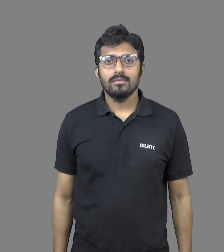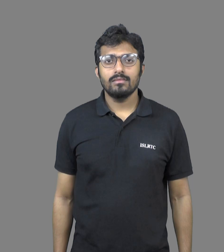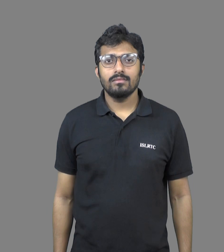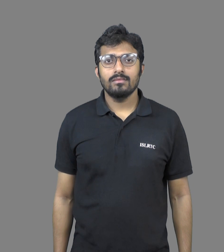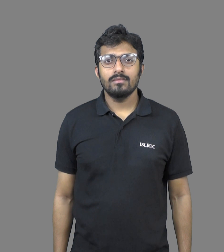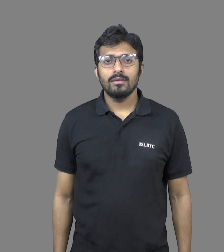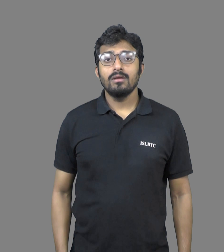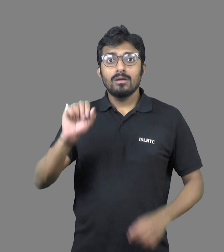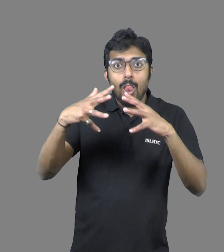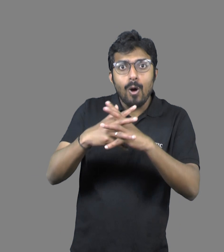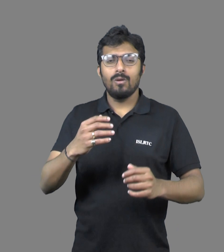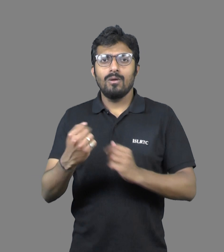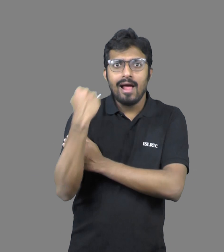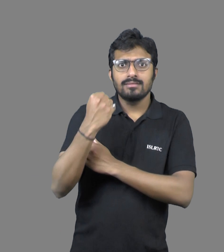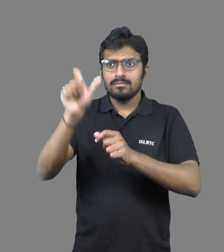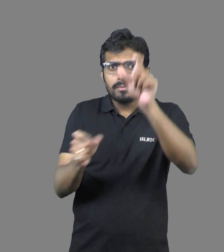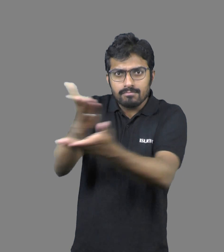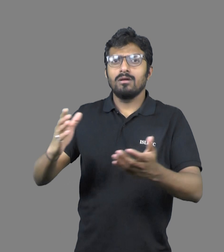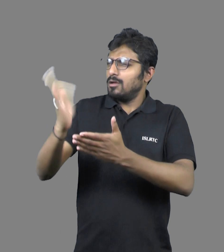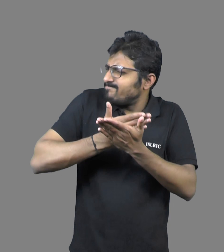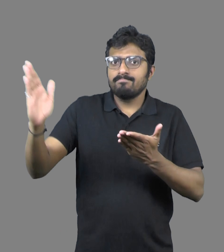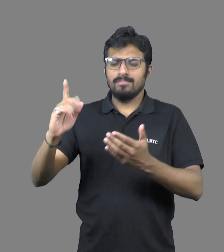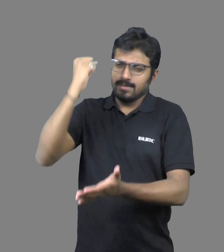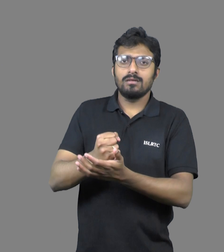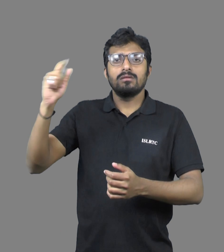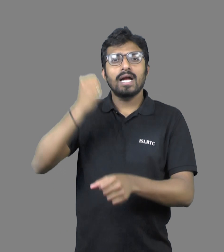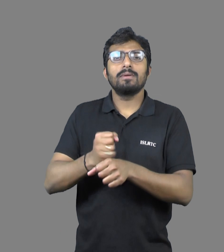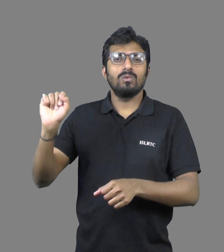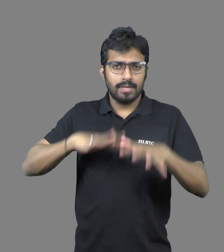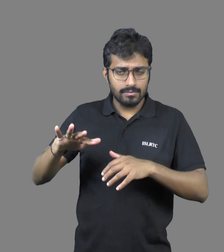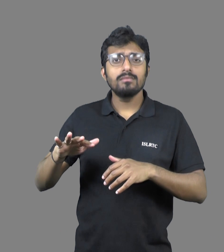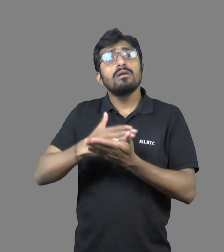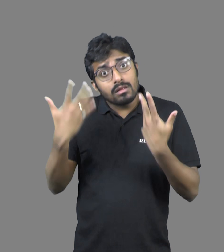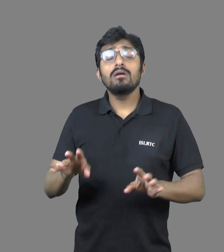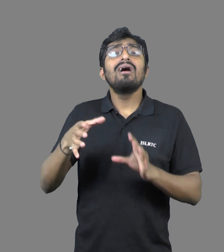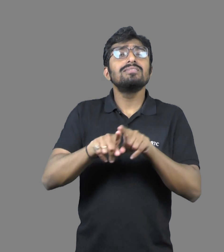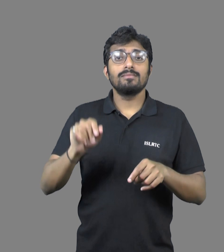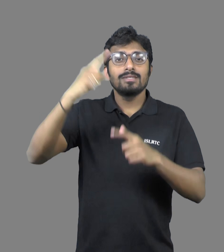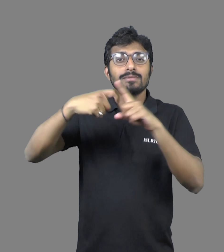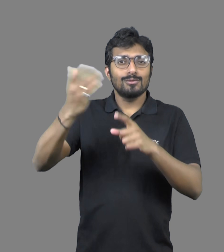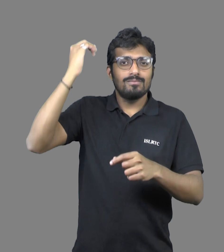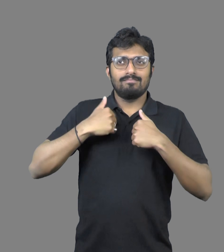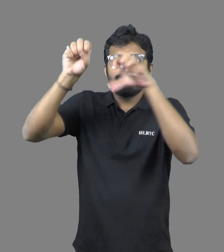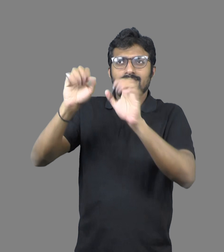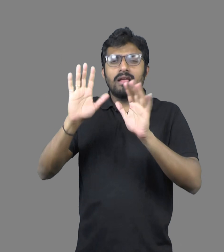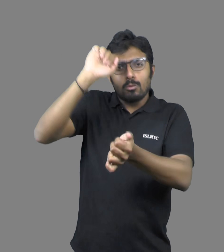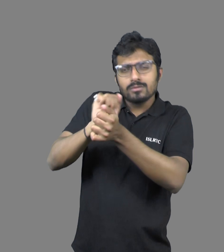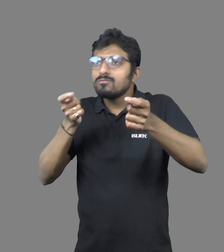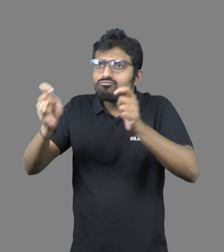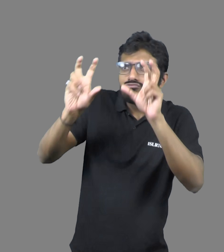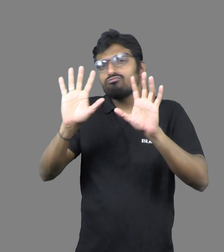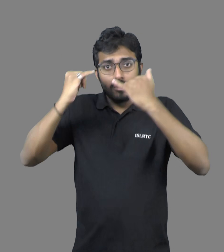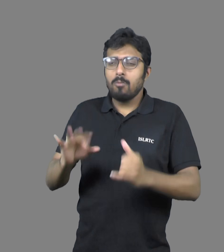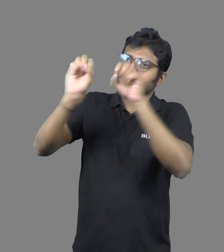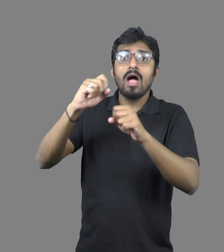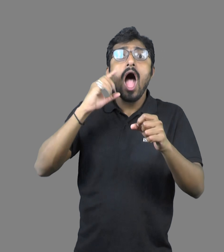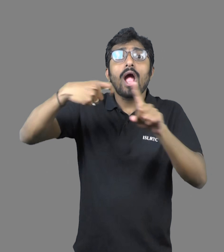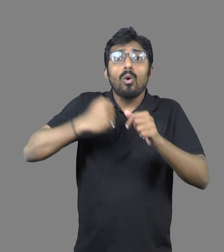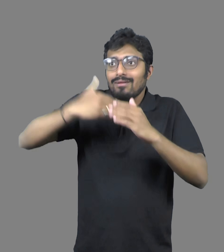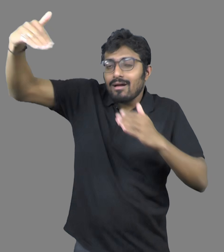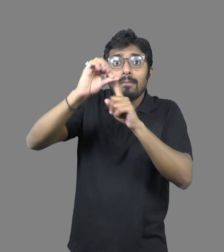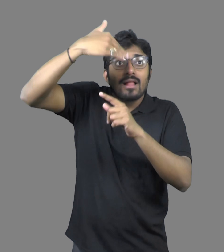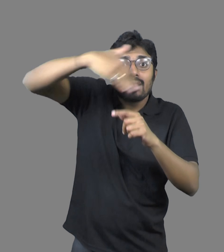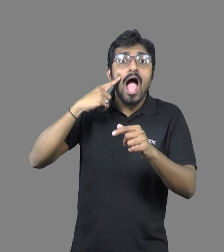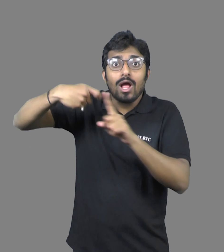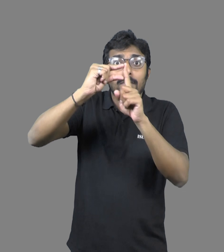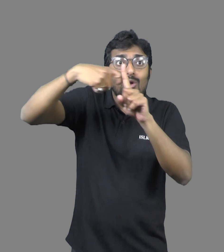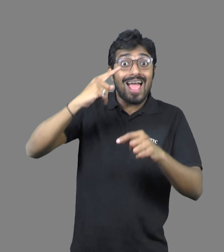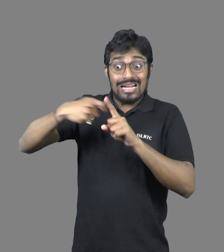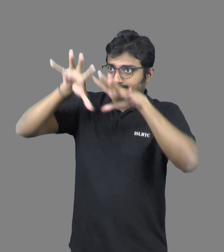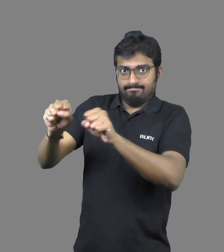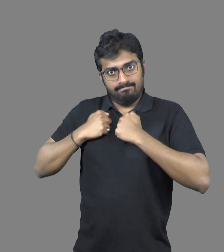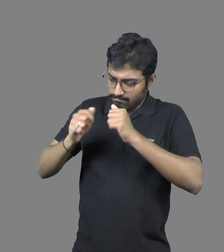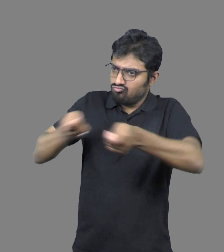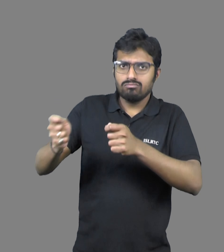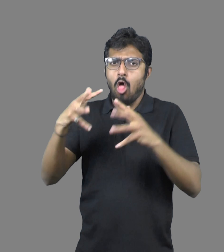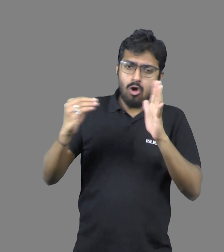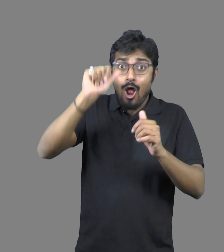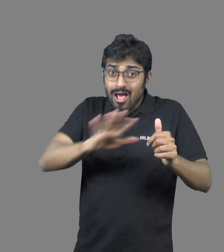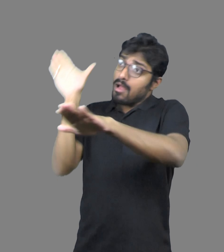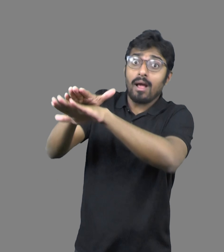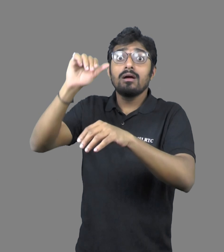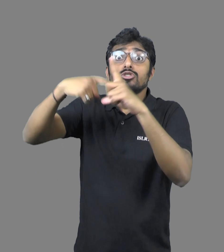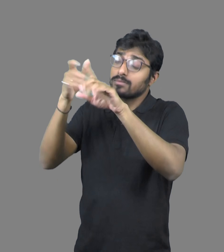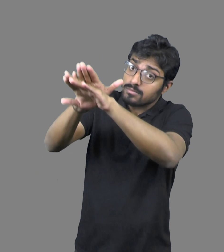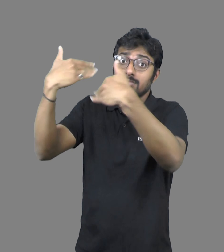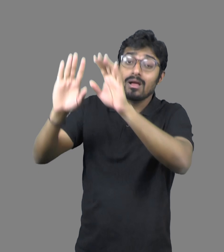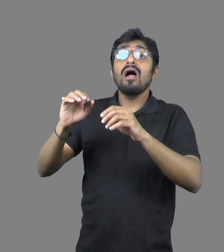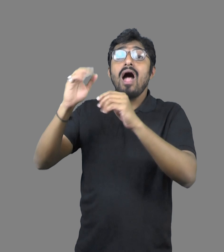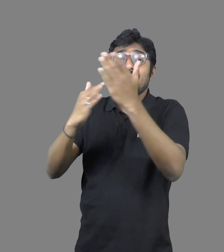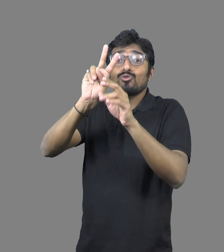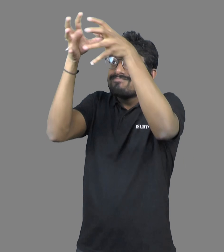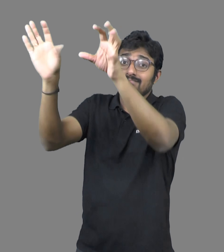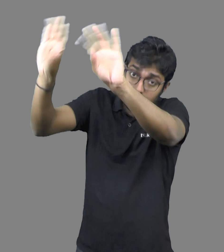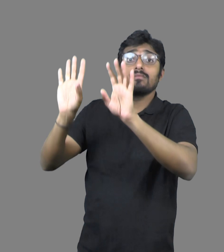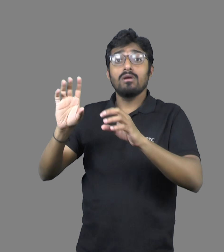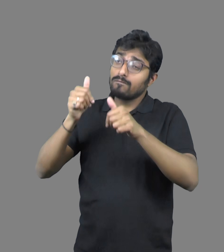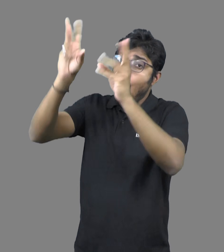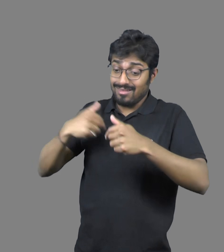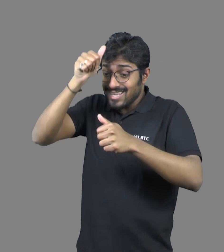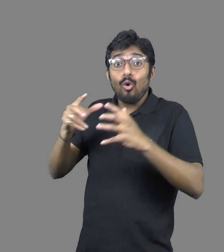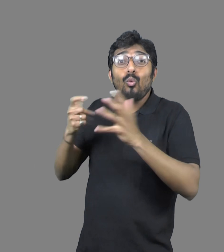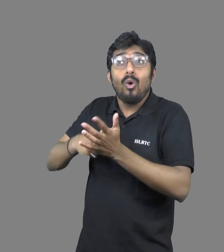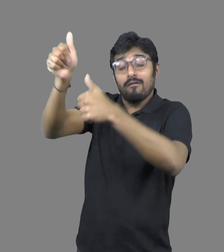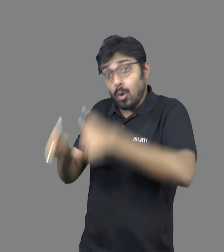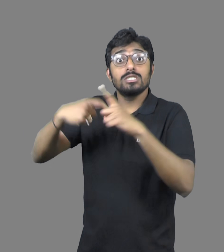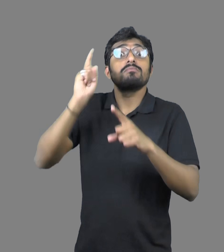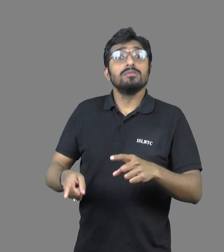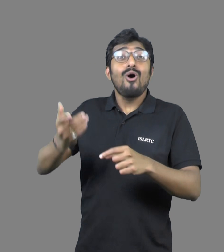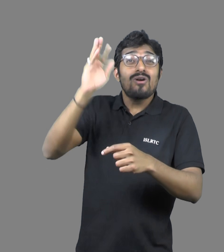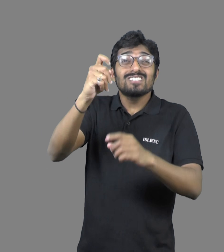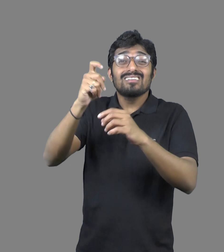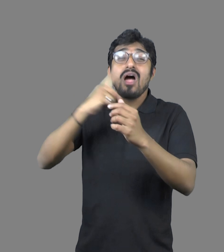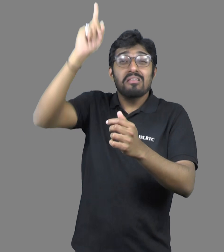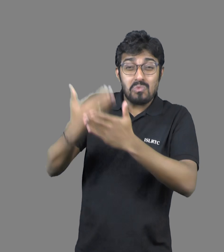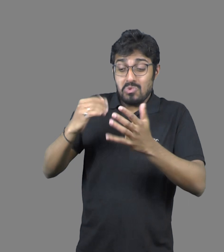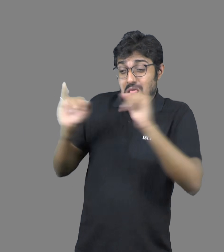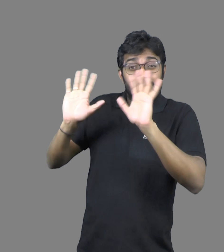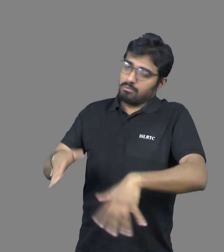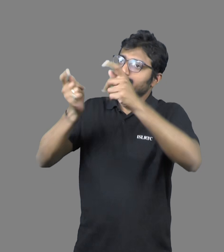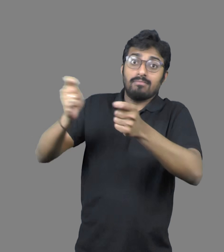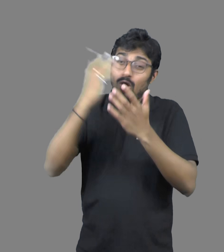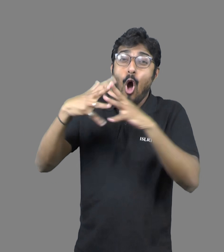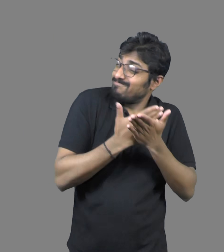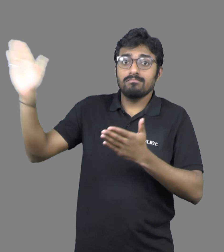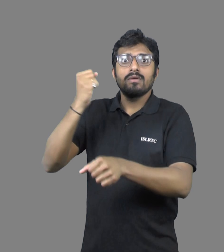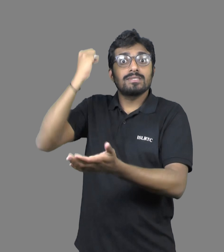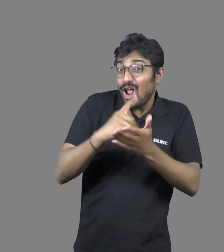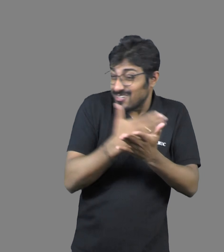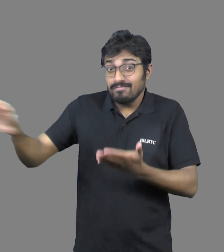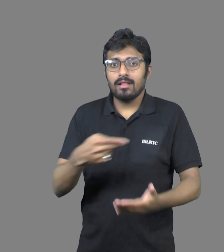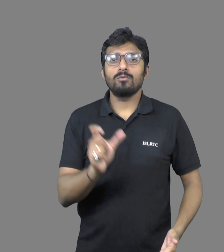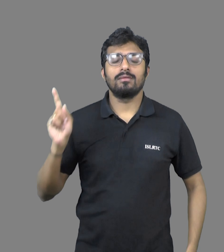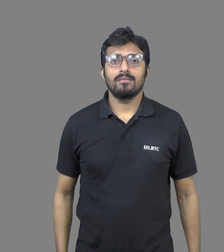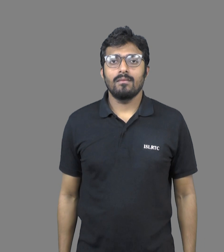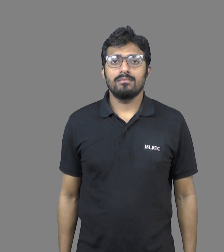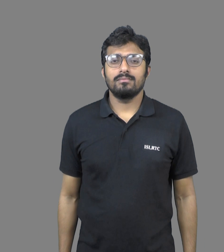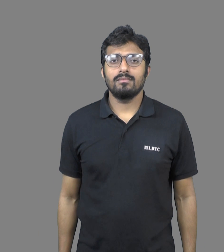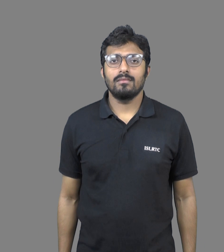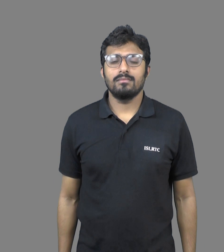Abrogation